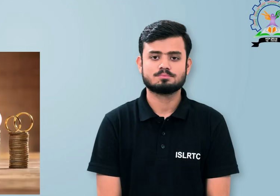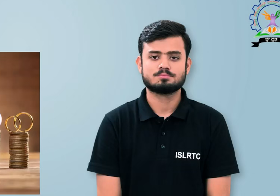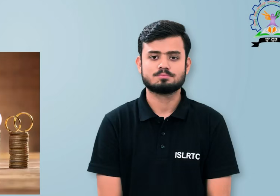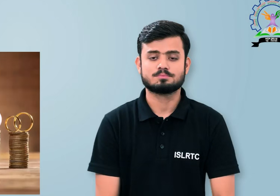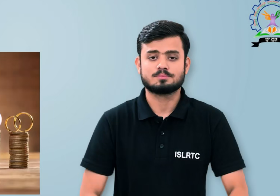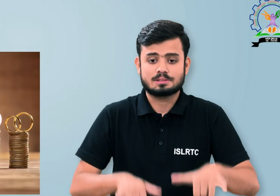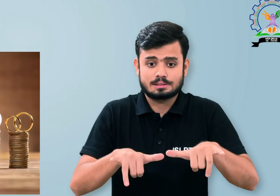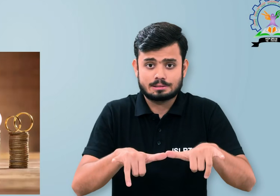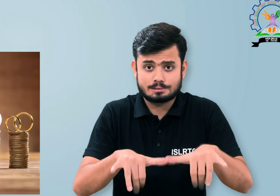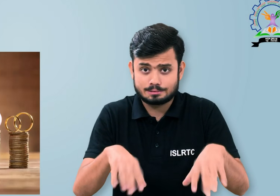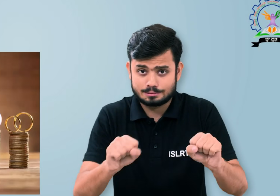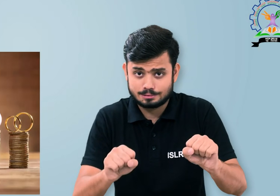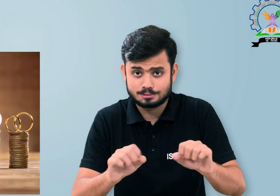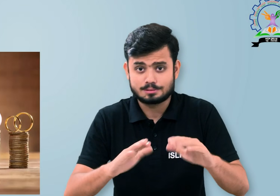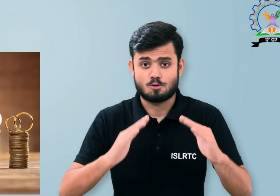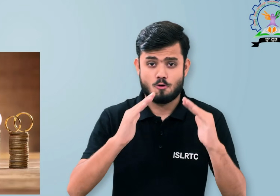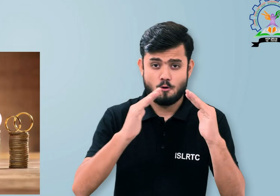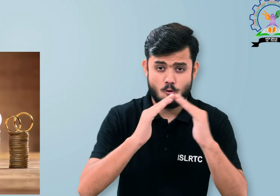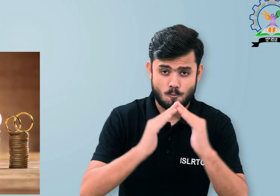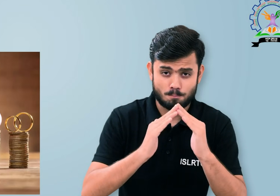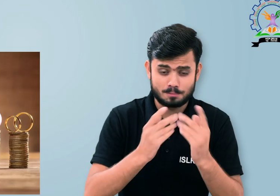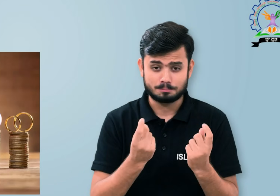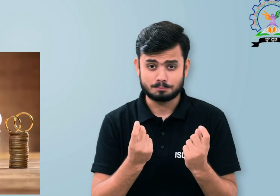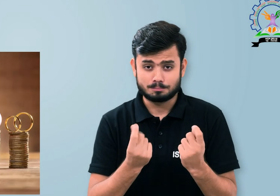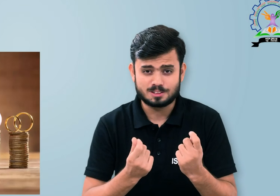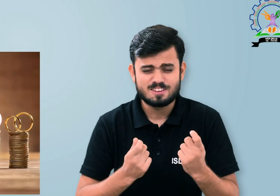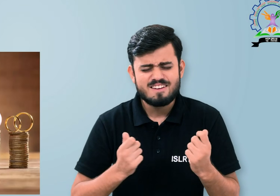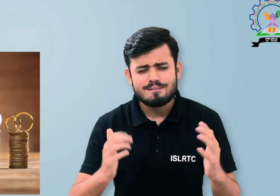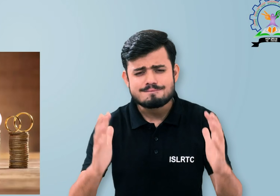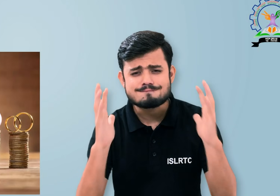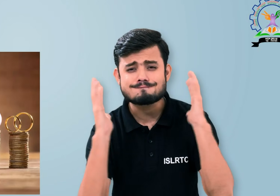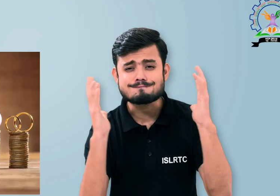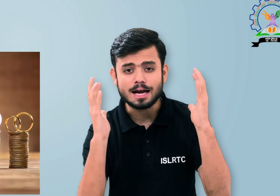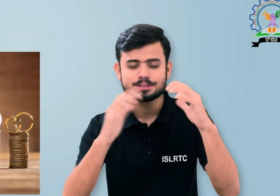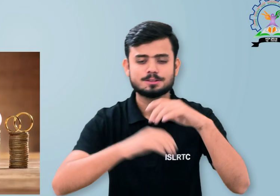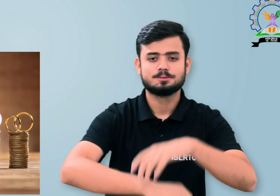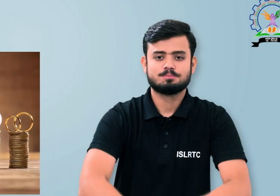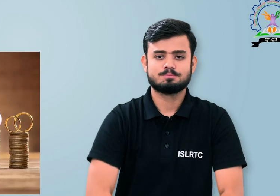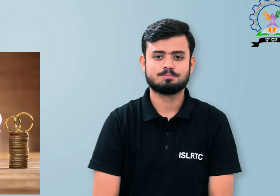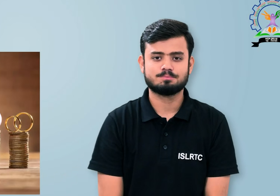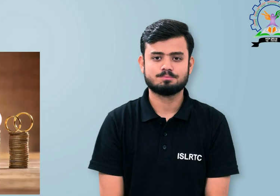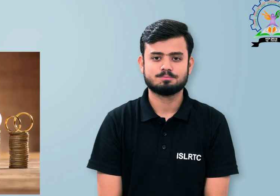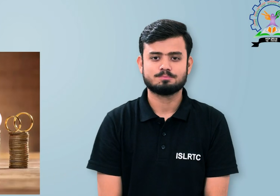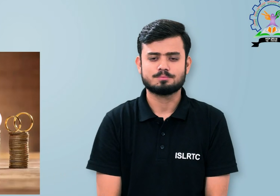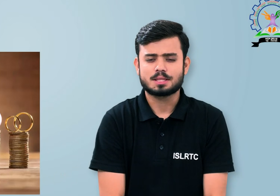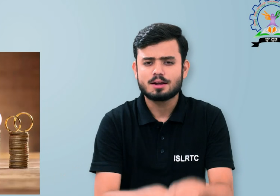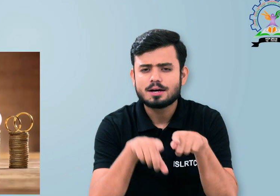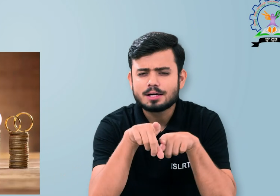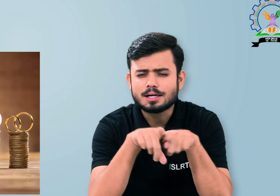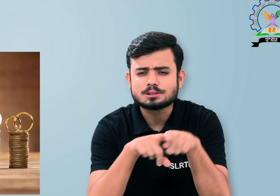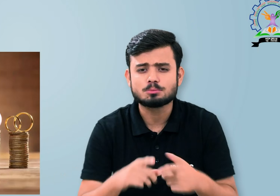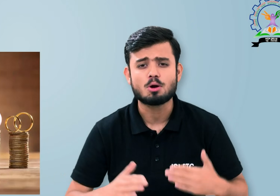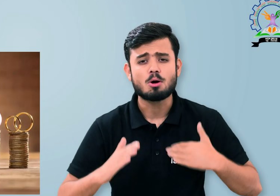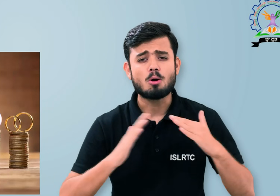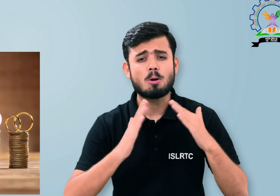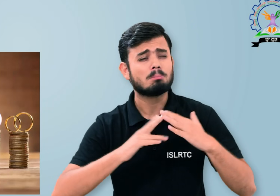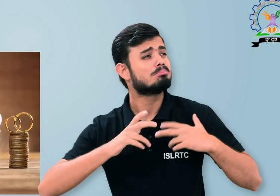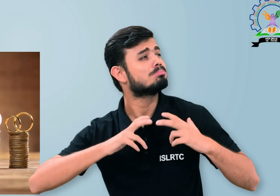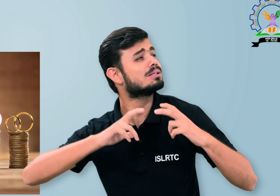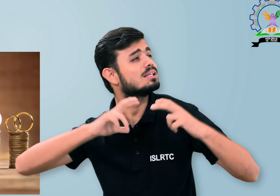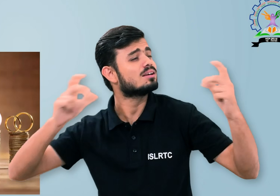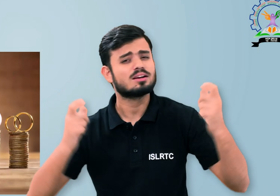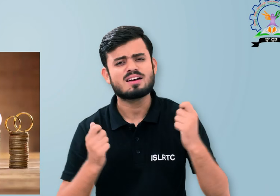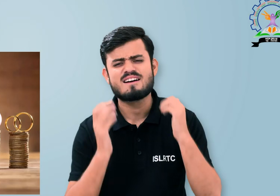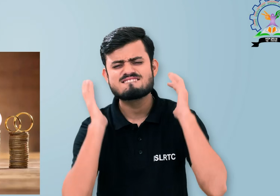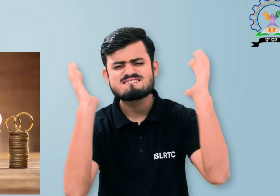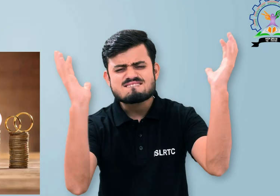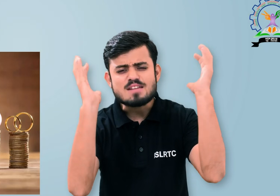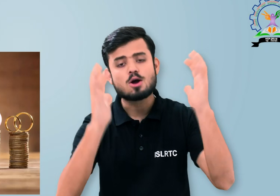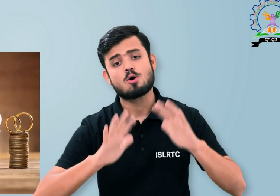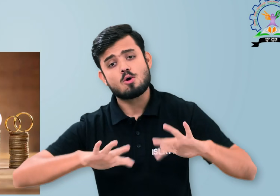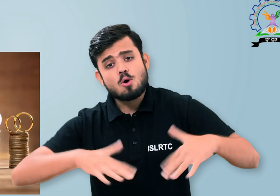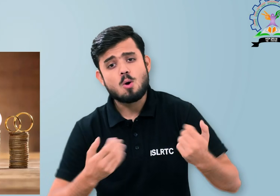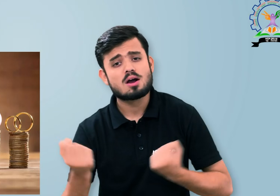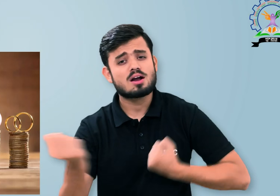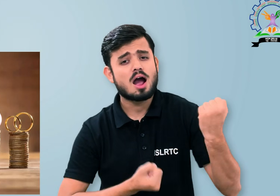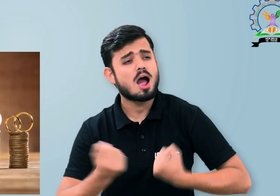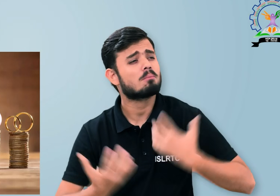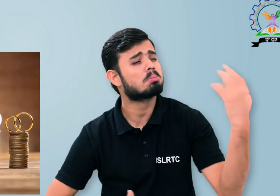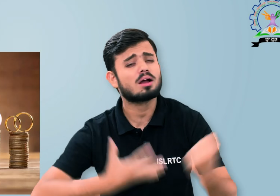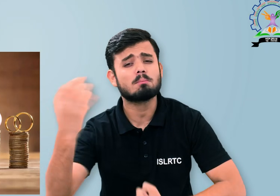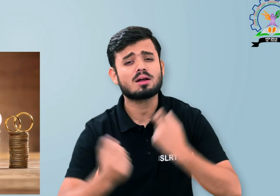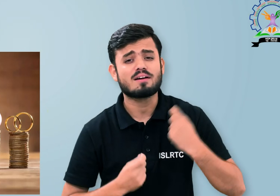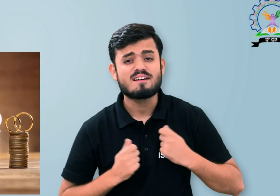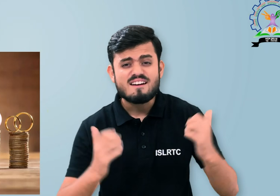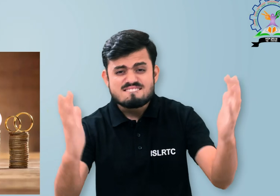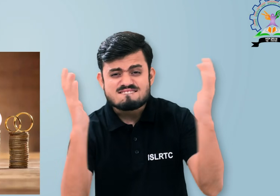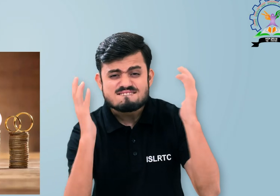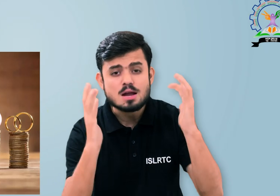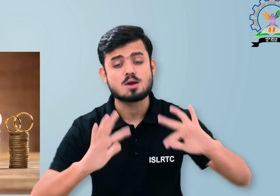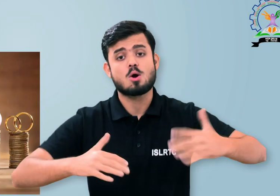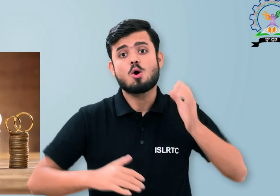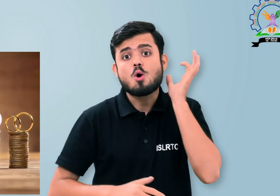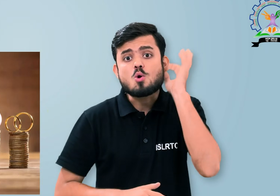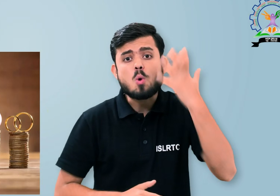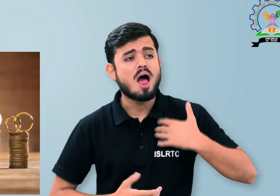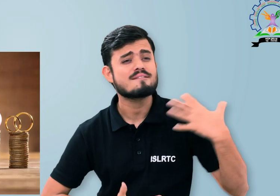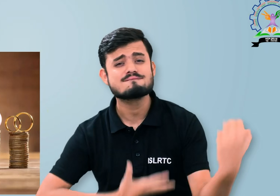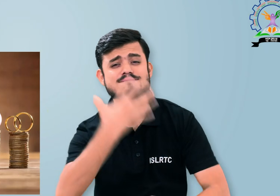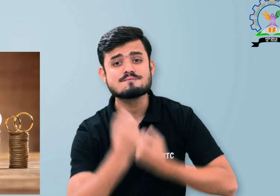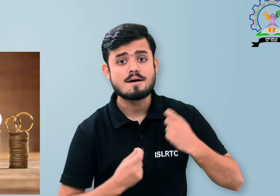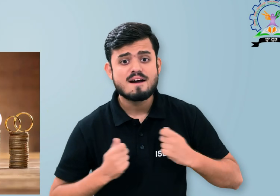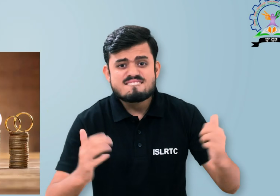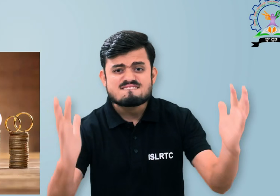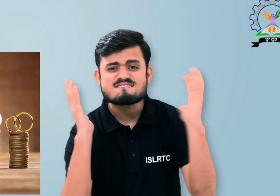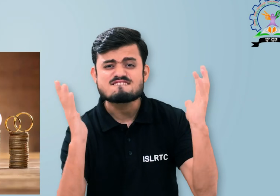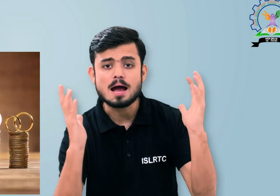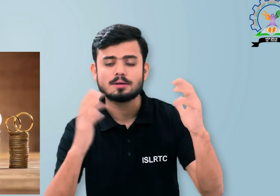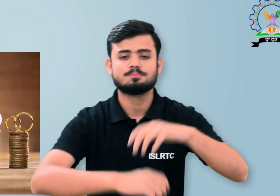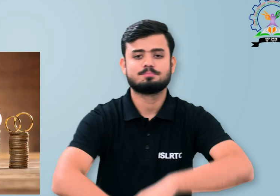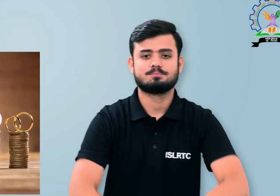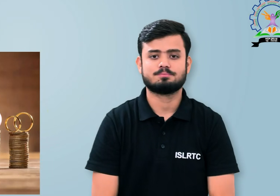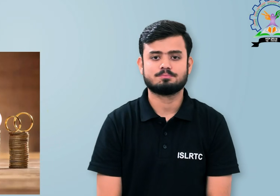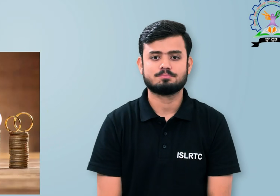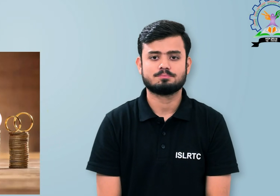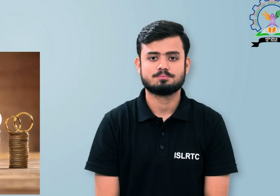Wealth The abundance of valuable resources or material possessions.